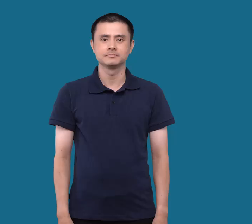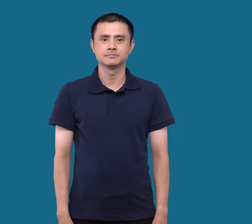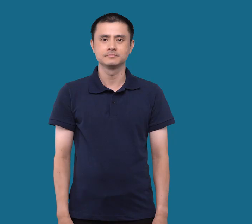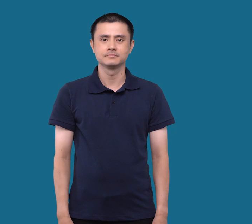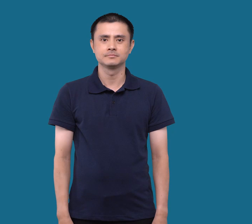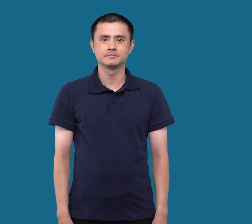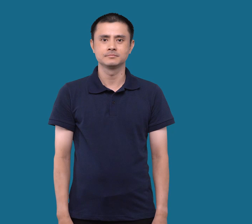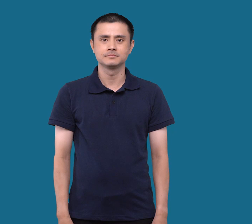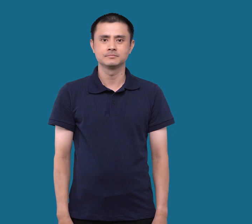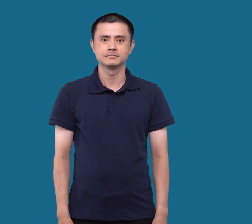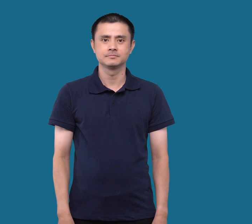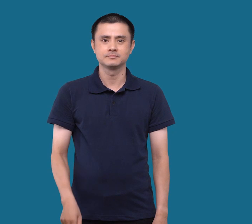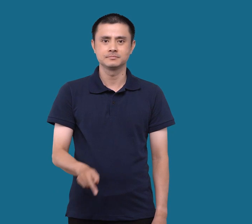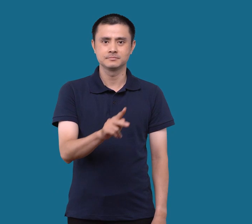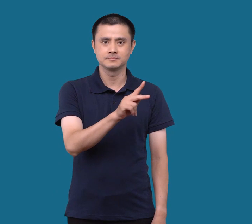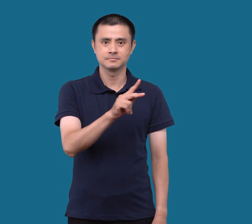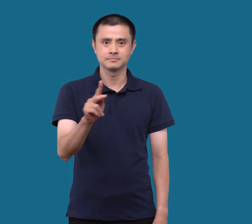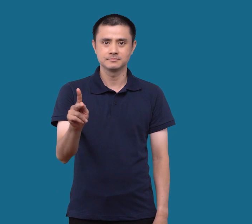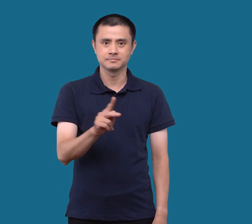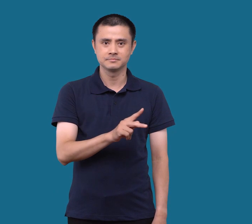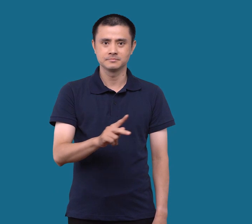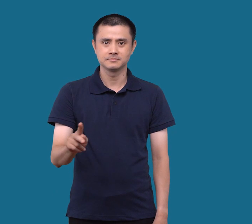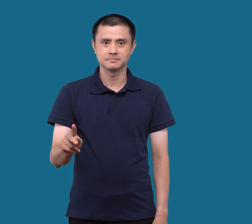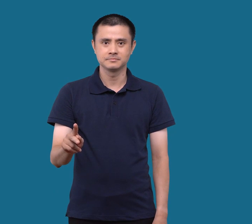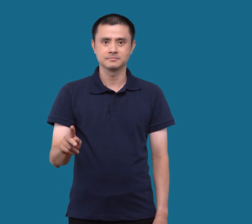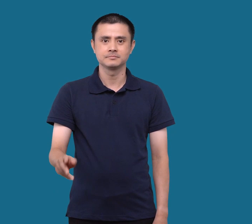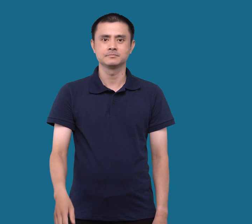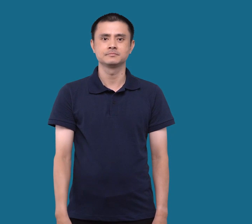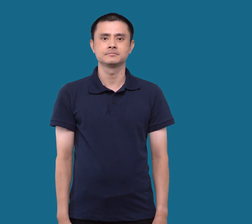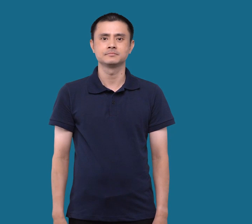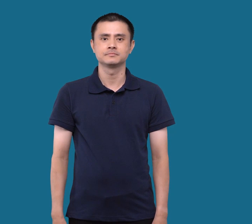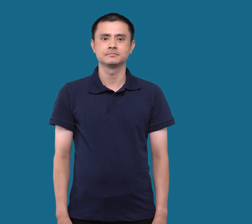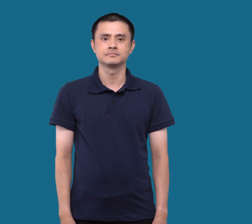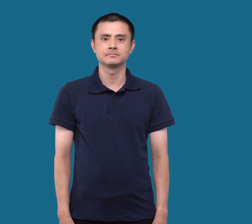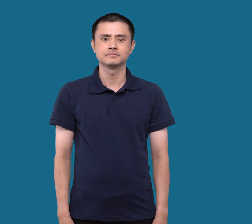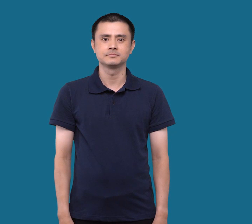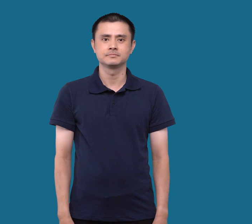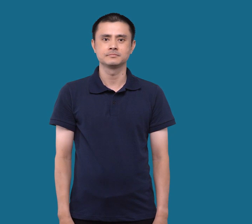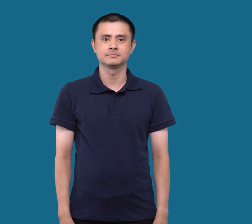bánh pizza